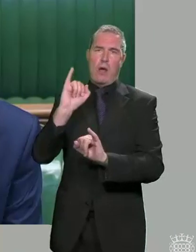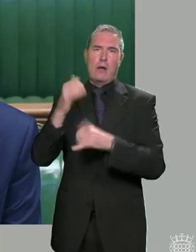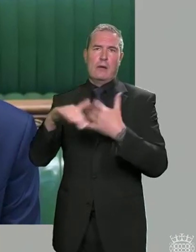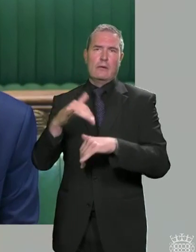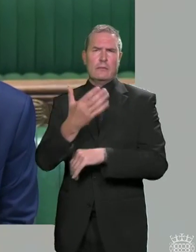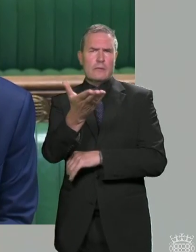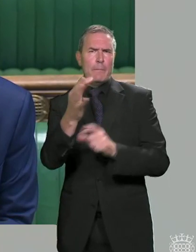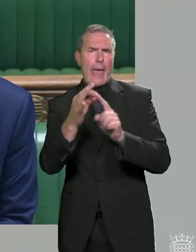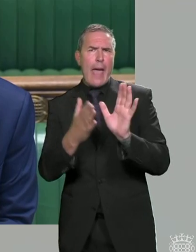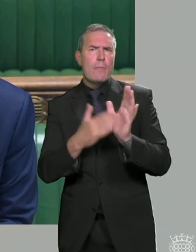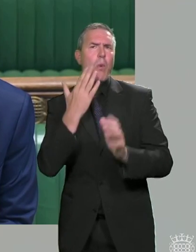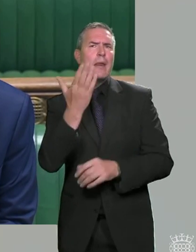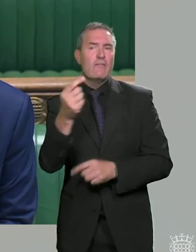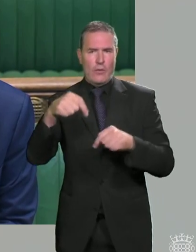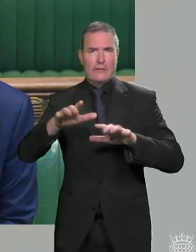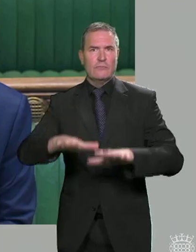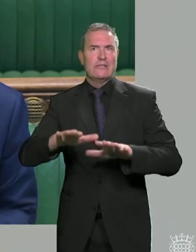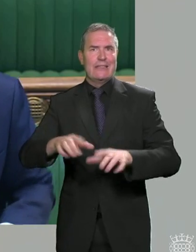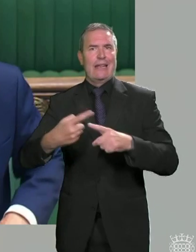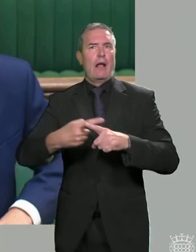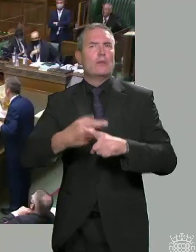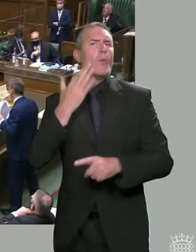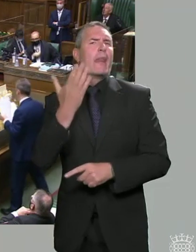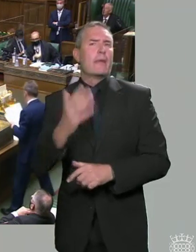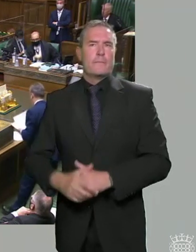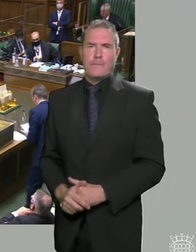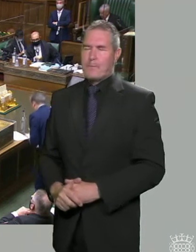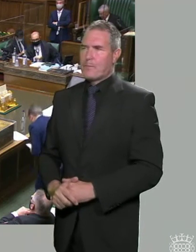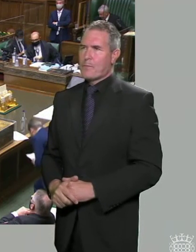When is the Prime Minister going to do the same for businesses in England?